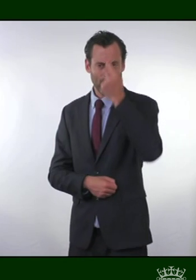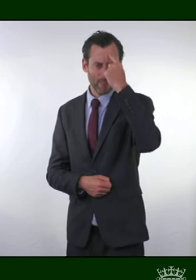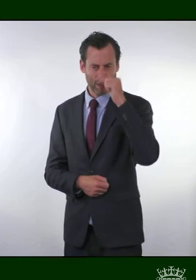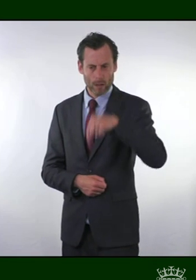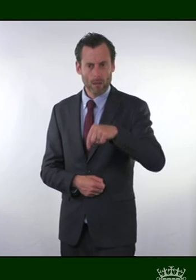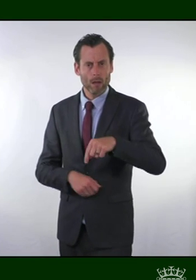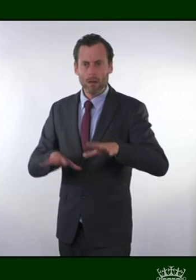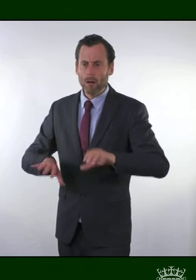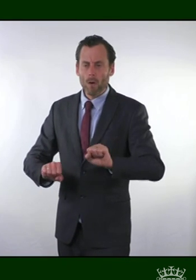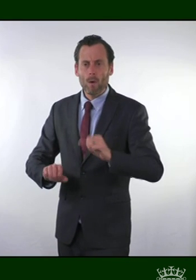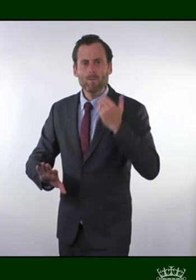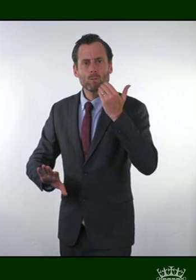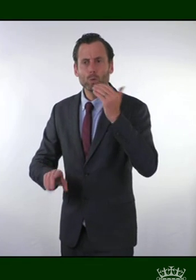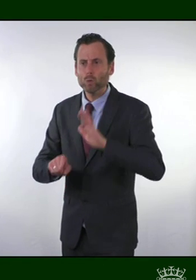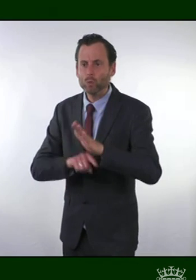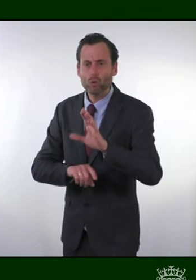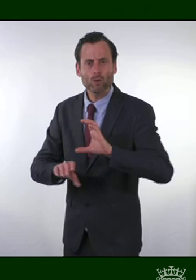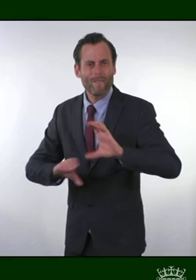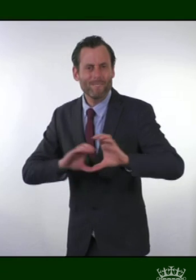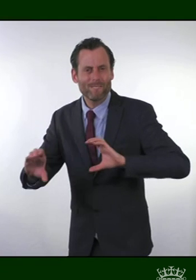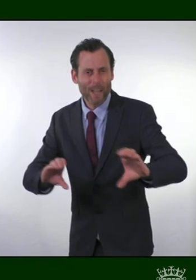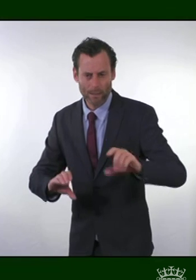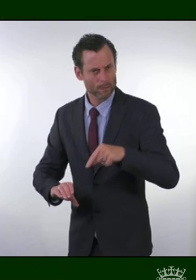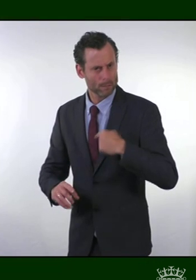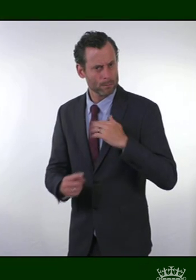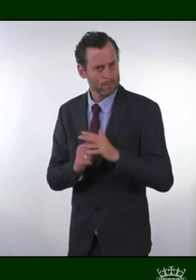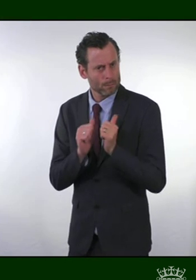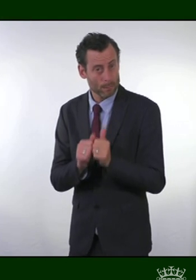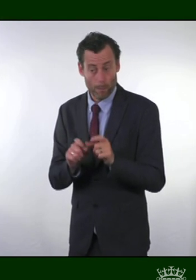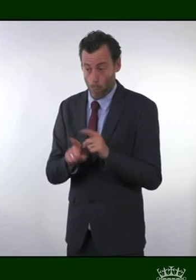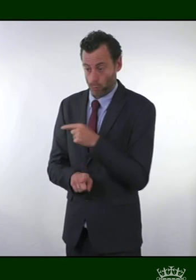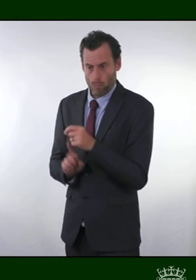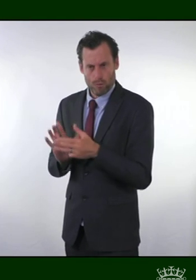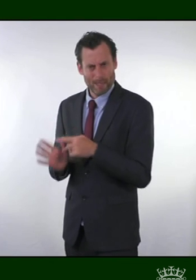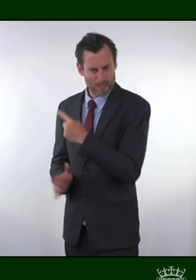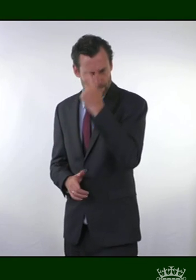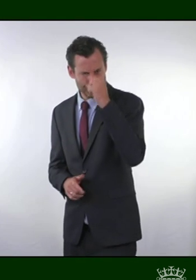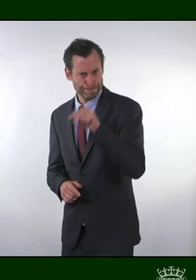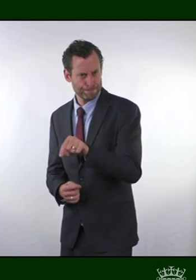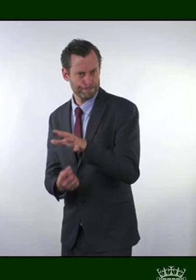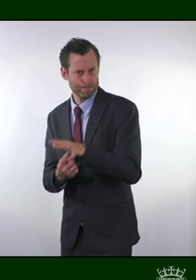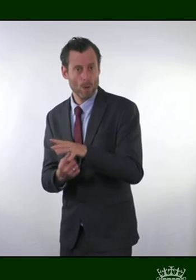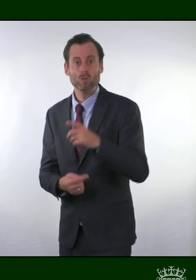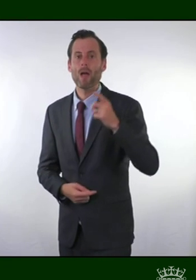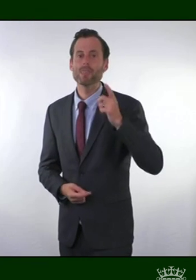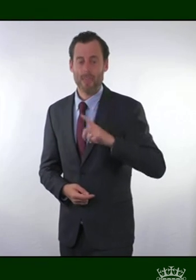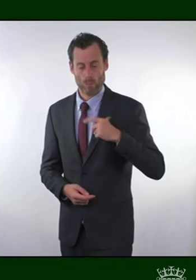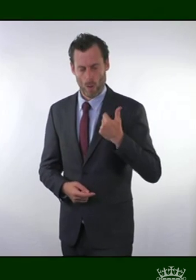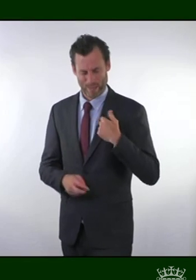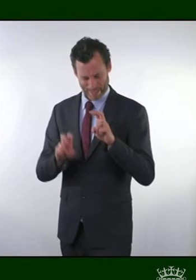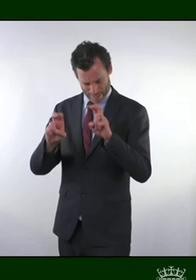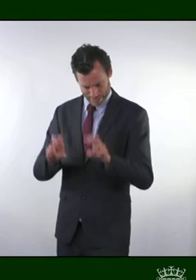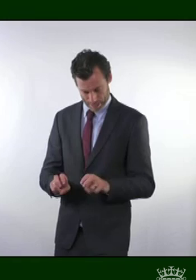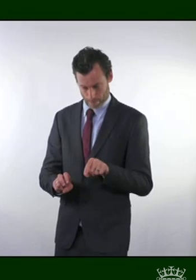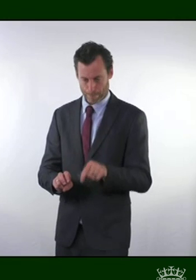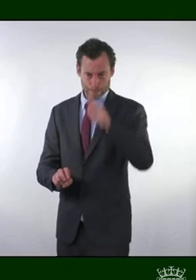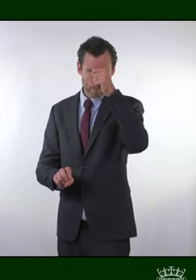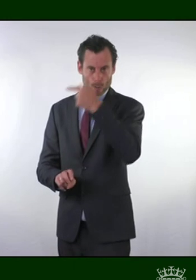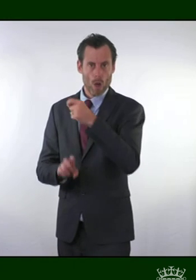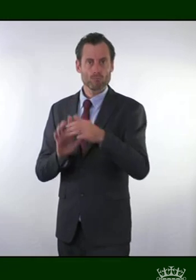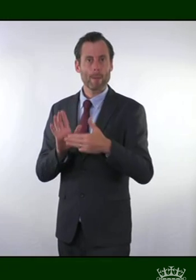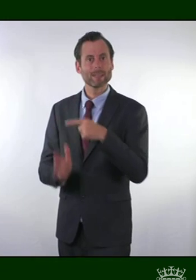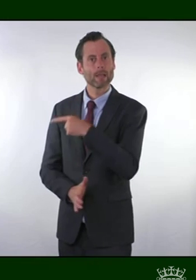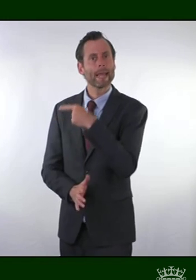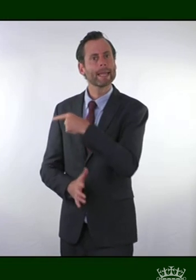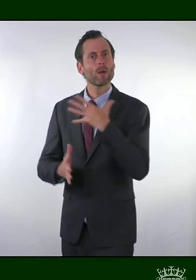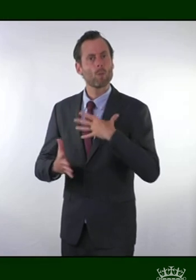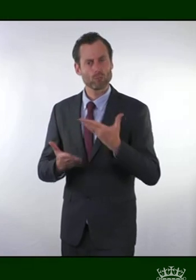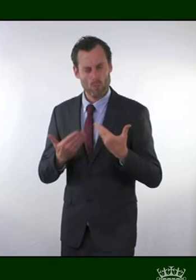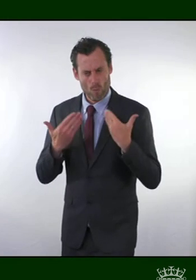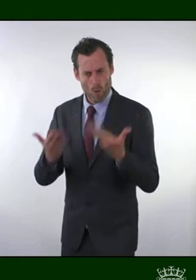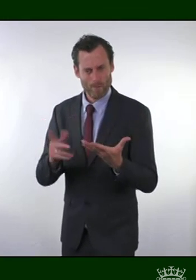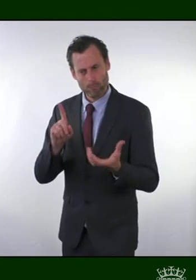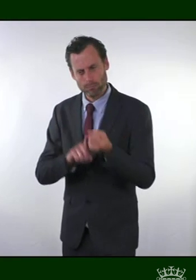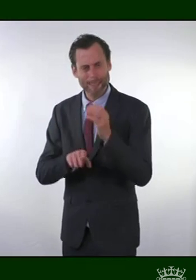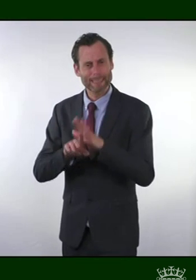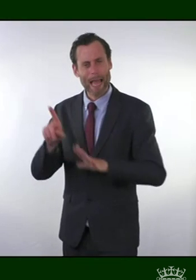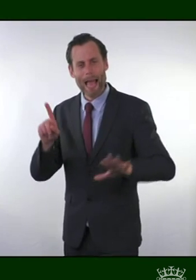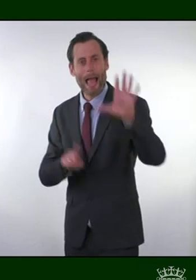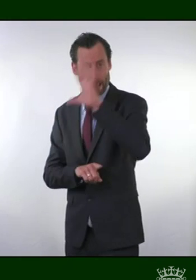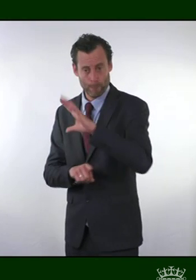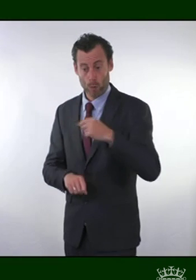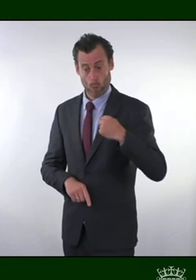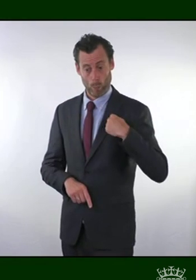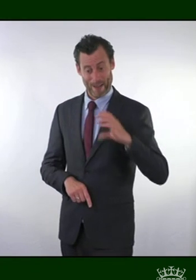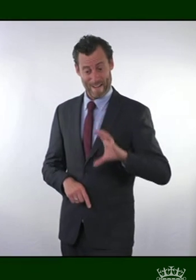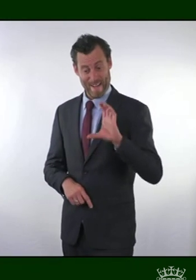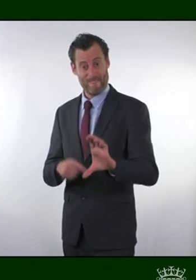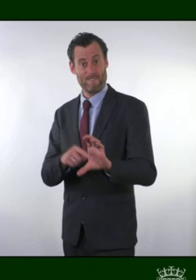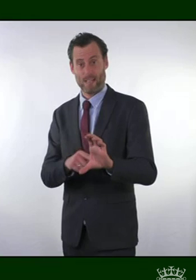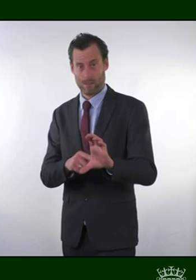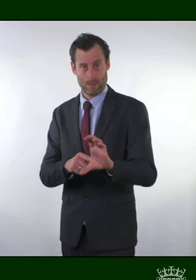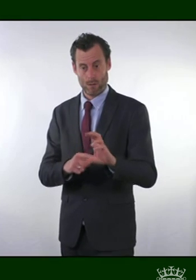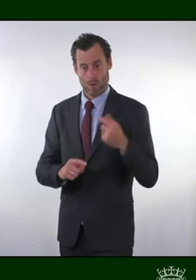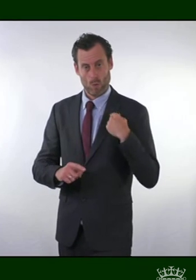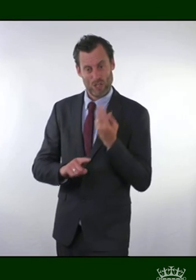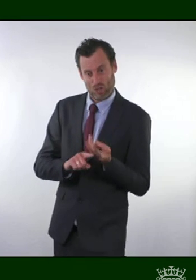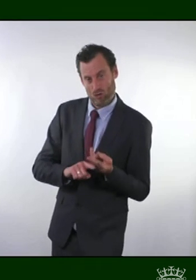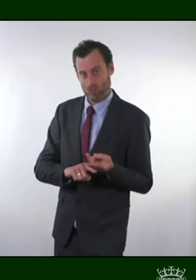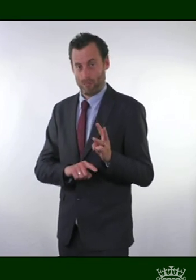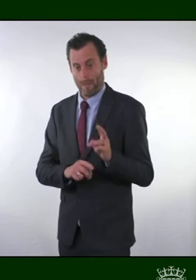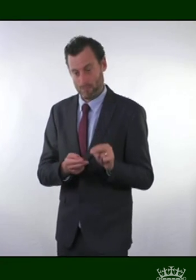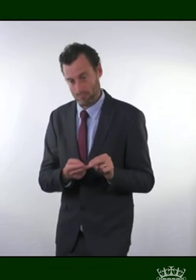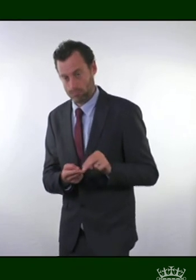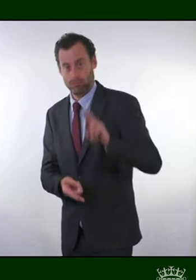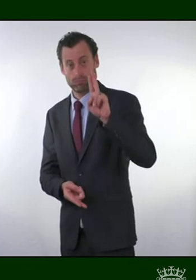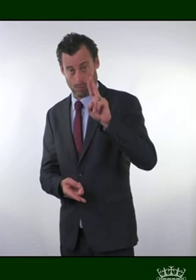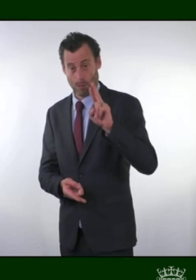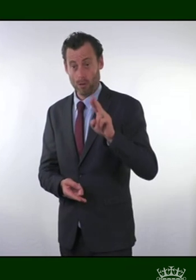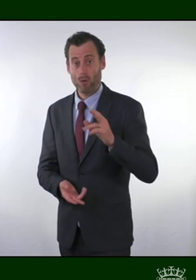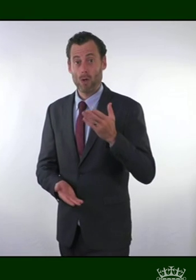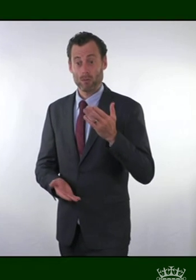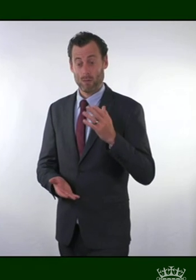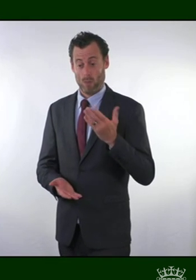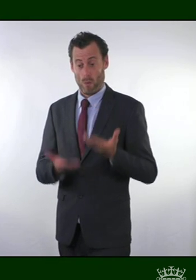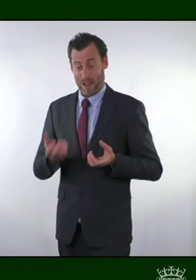This is something that matters keenly to both me and the Prime Minister, which is why, in the Budget, we delivered on the Prime Minister’s ambitions to level up in every part of this country with investment plans that tripled the amount of investment in our country from the last four decades.